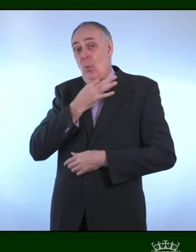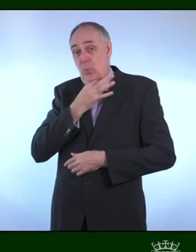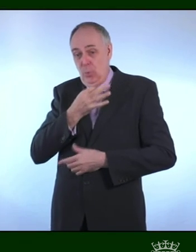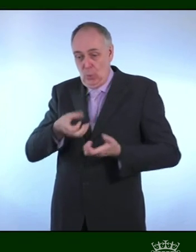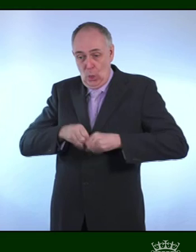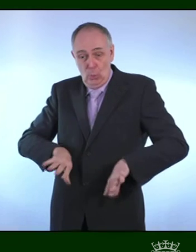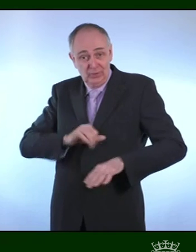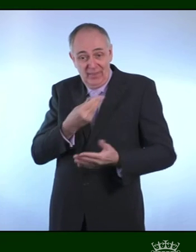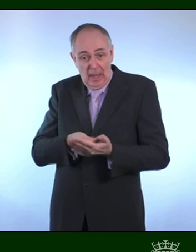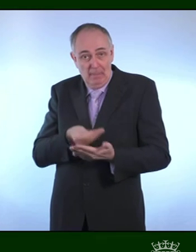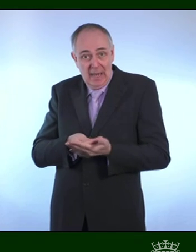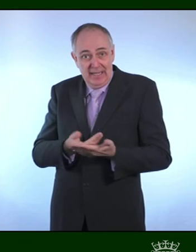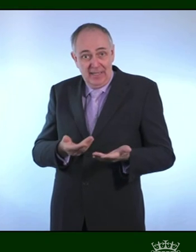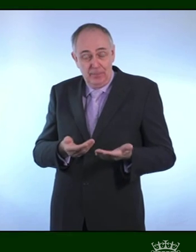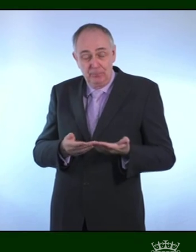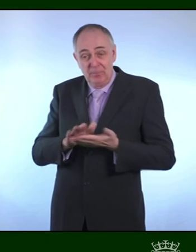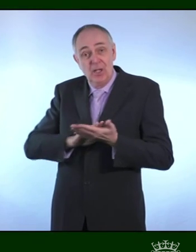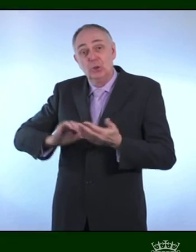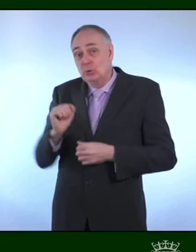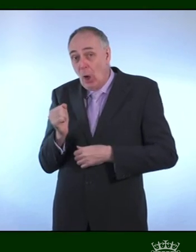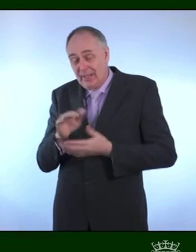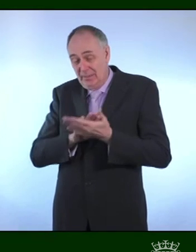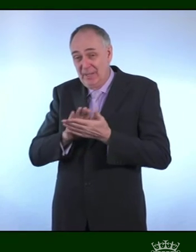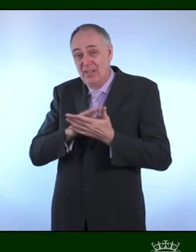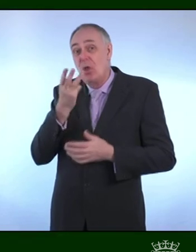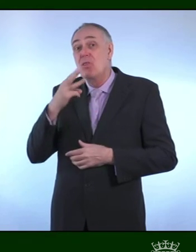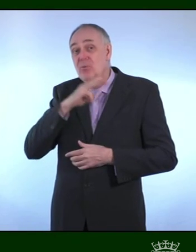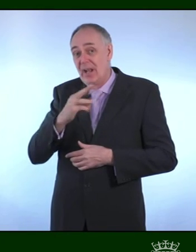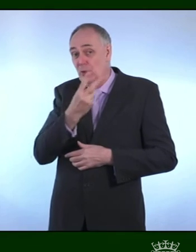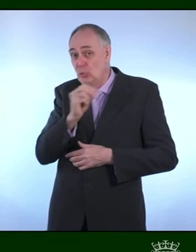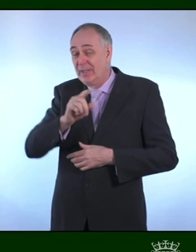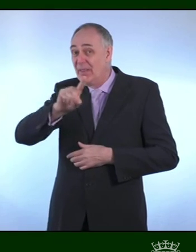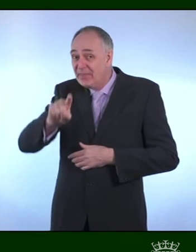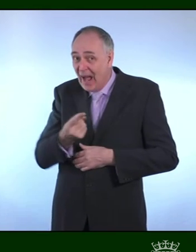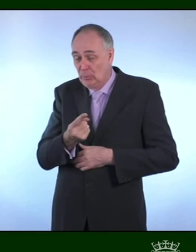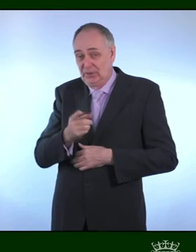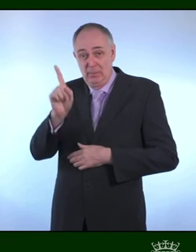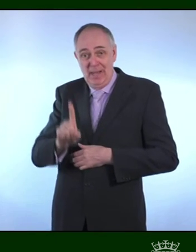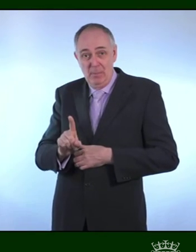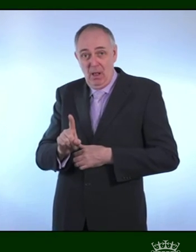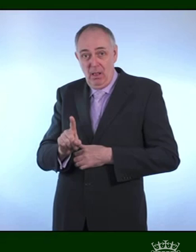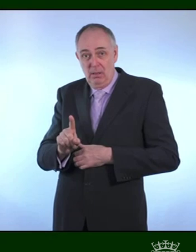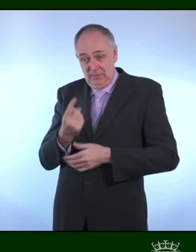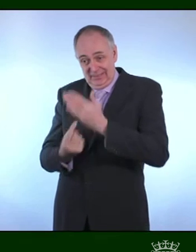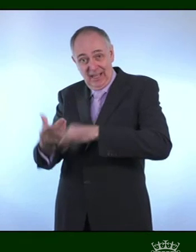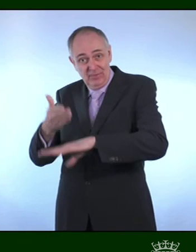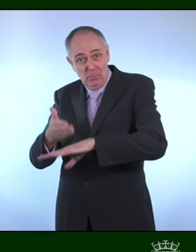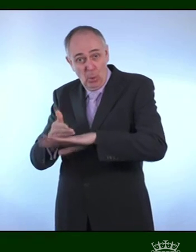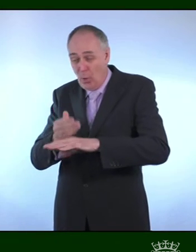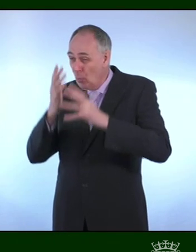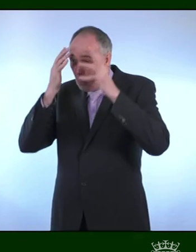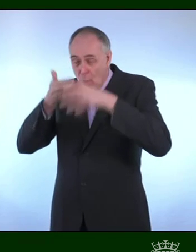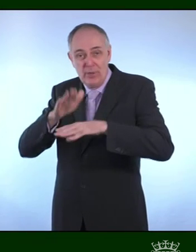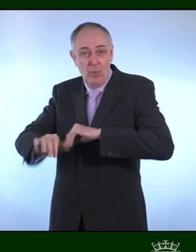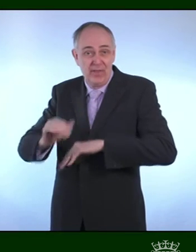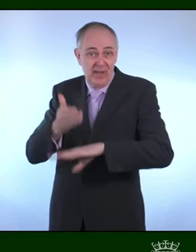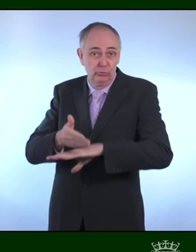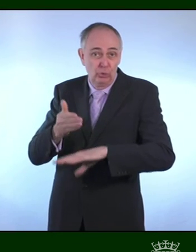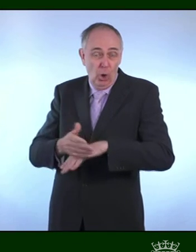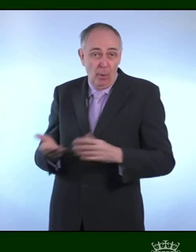In Scotland, that means that 320,000 self-employed people are deeply concerned about their jobs and the families they support.